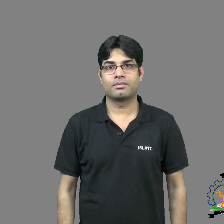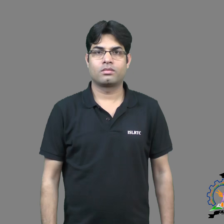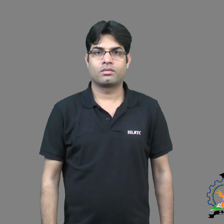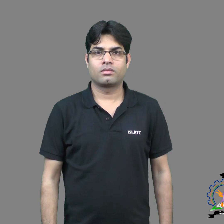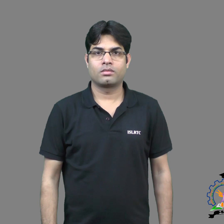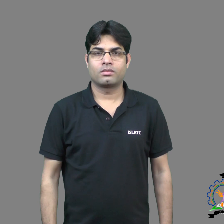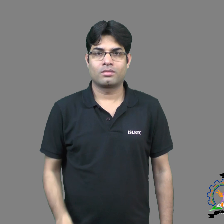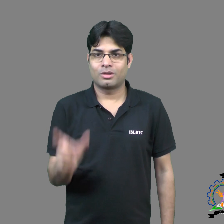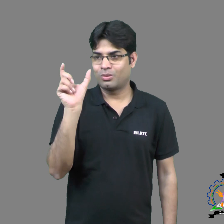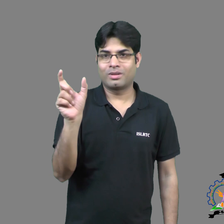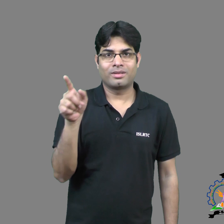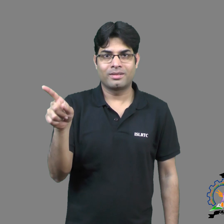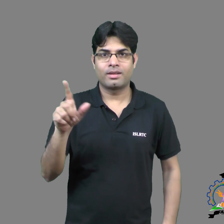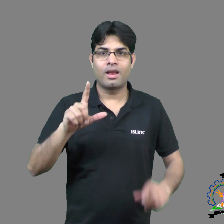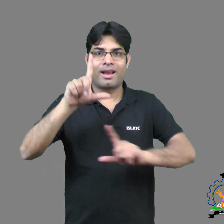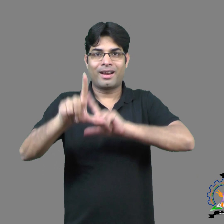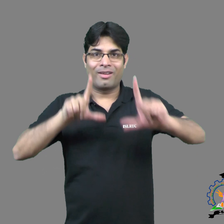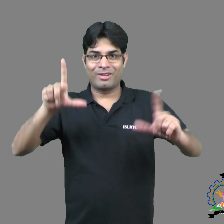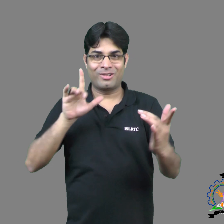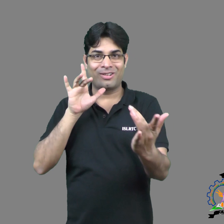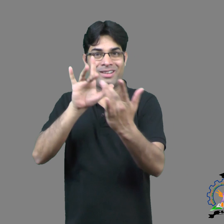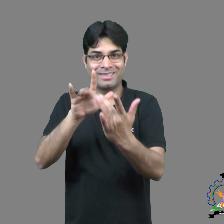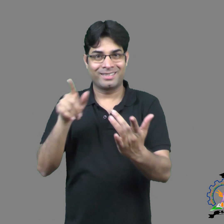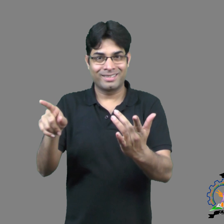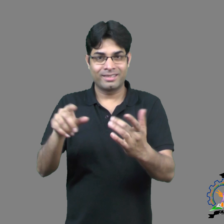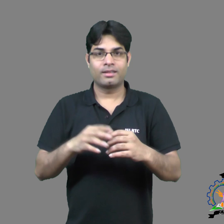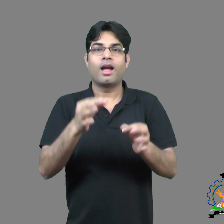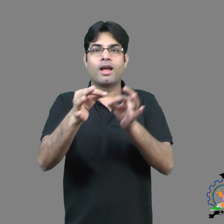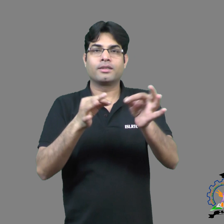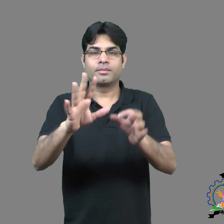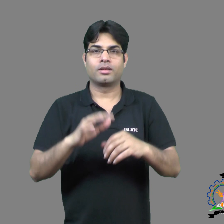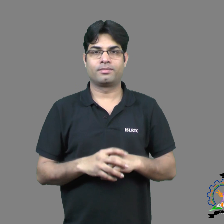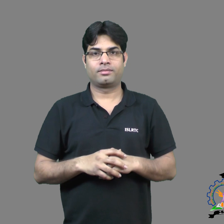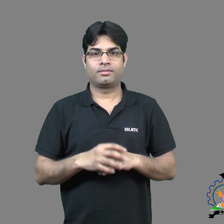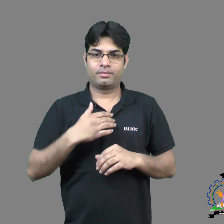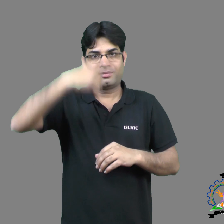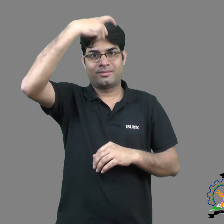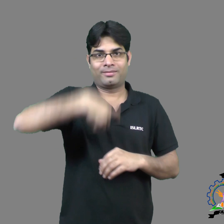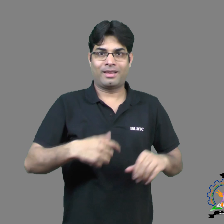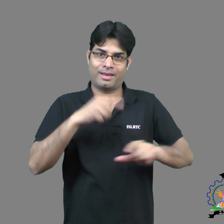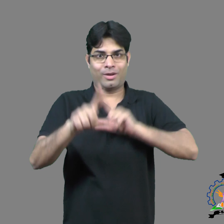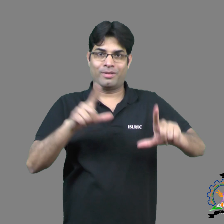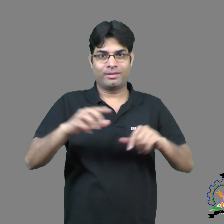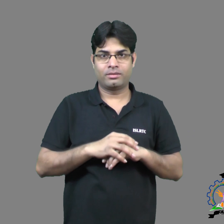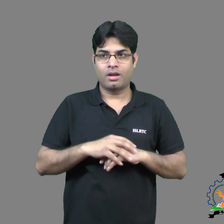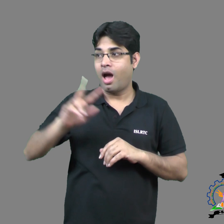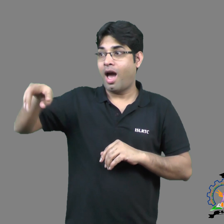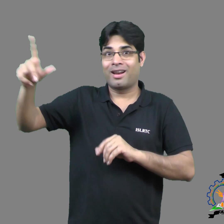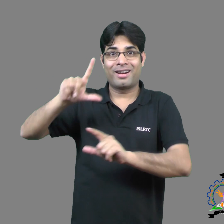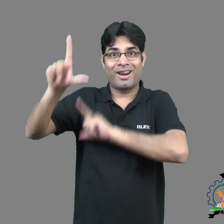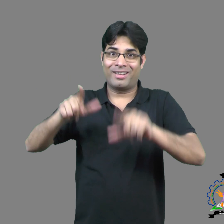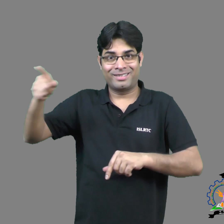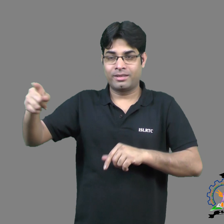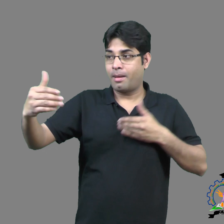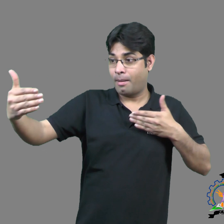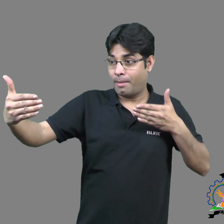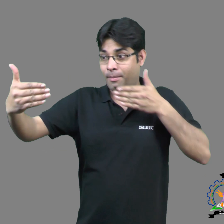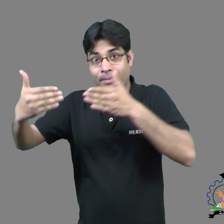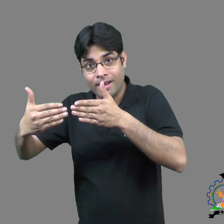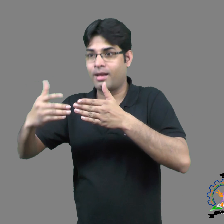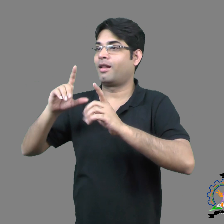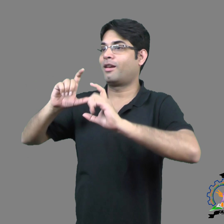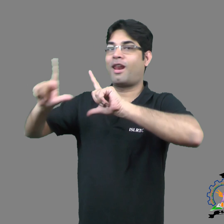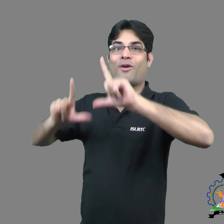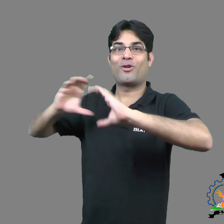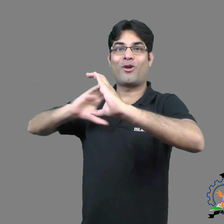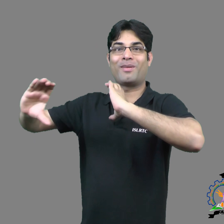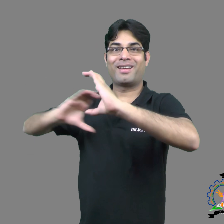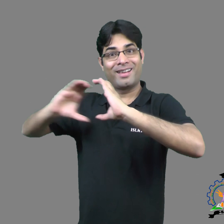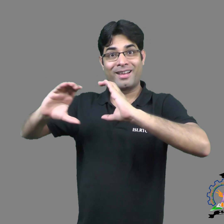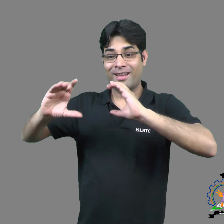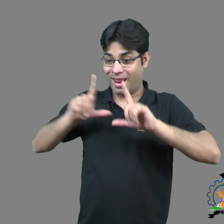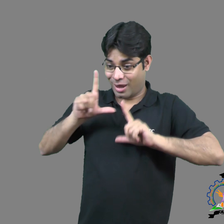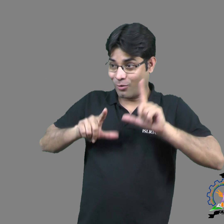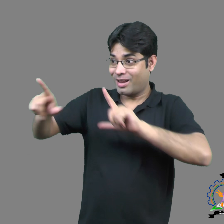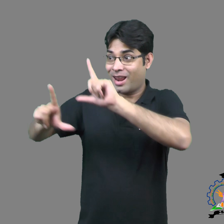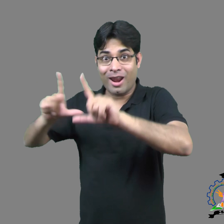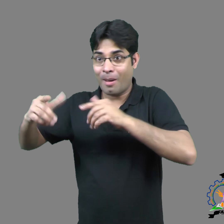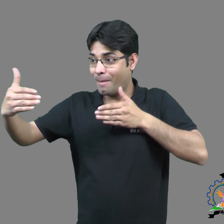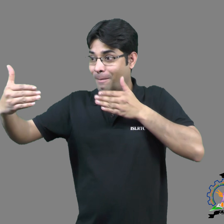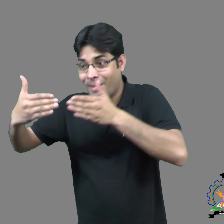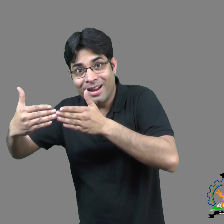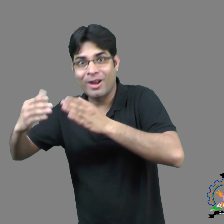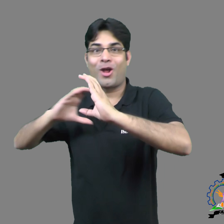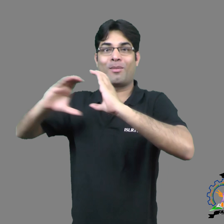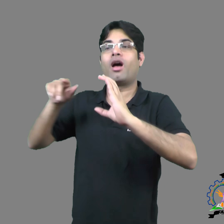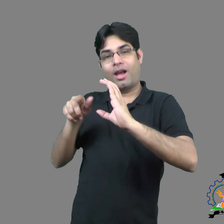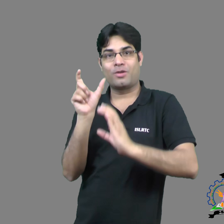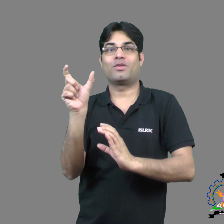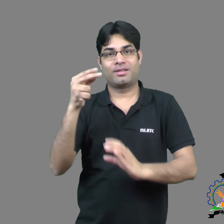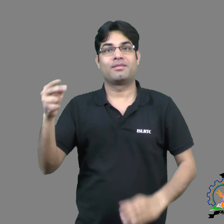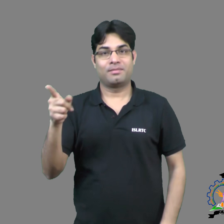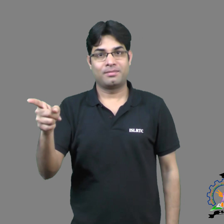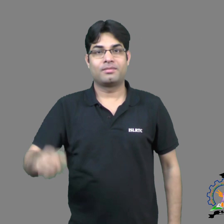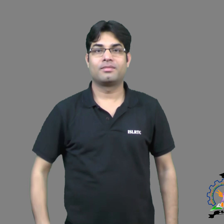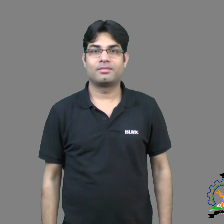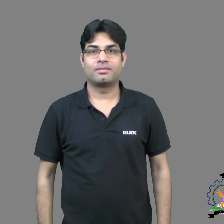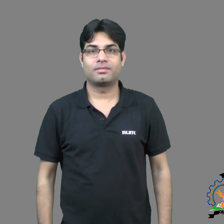Language Contact